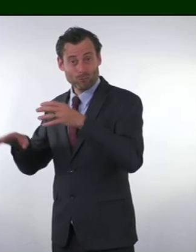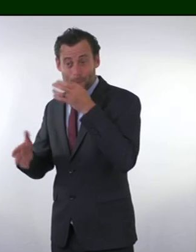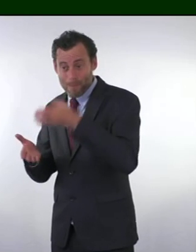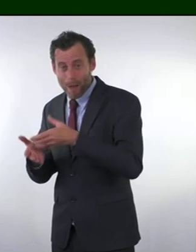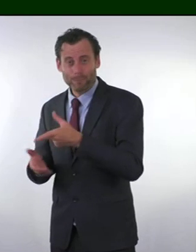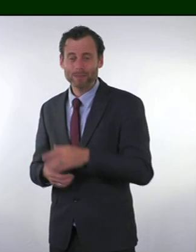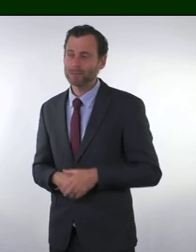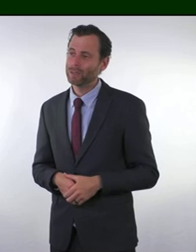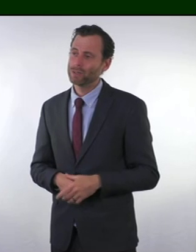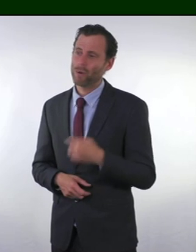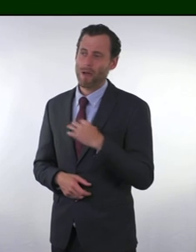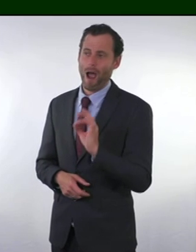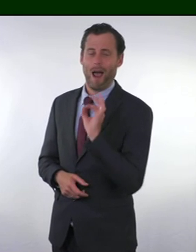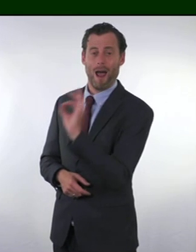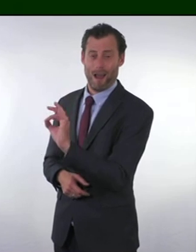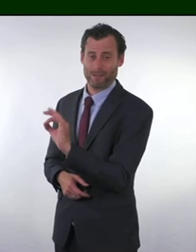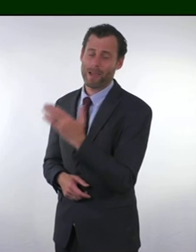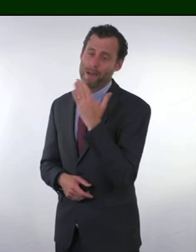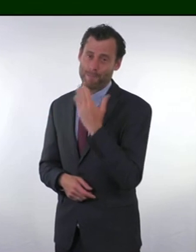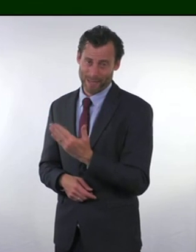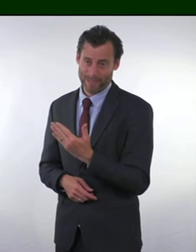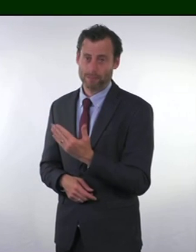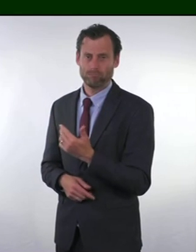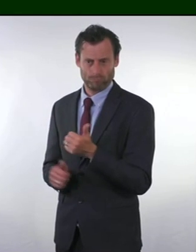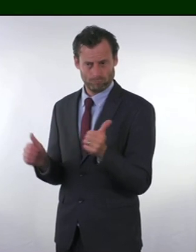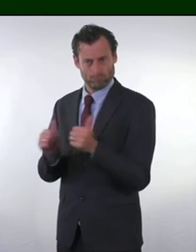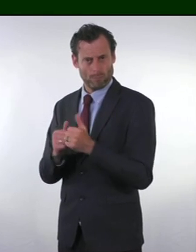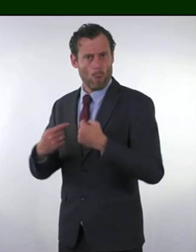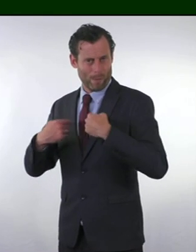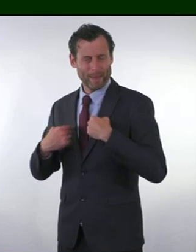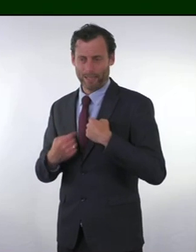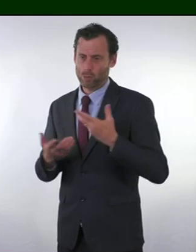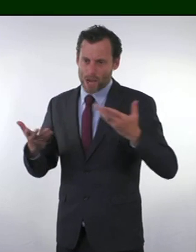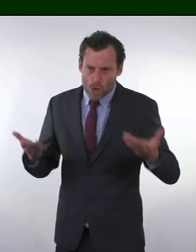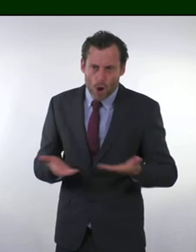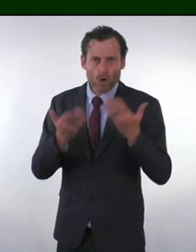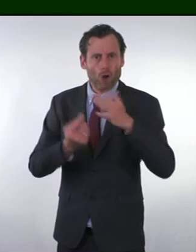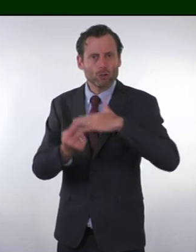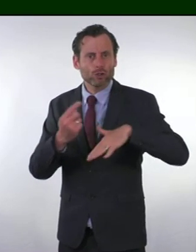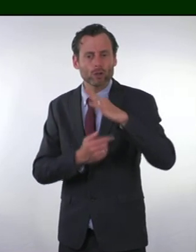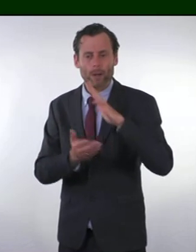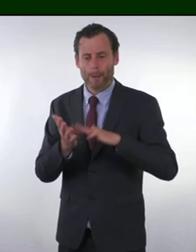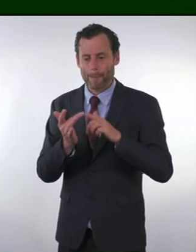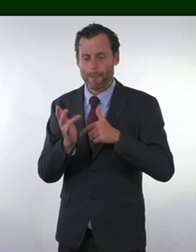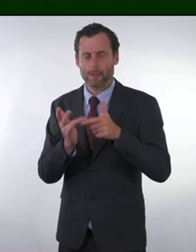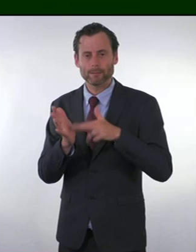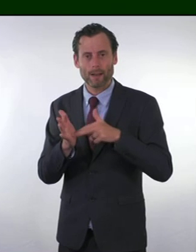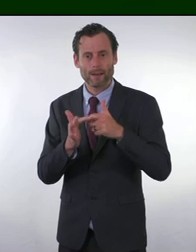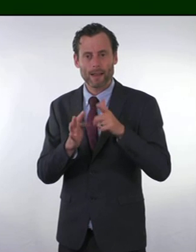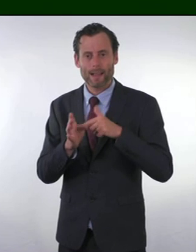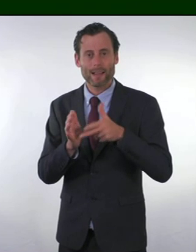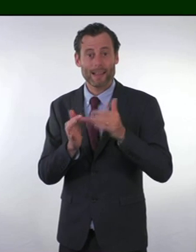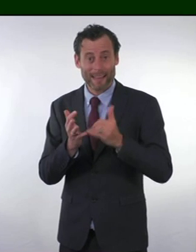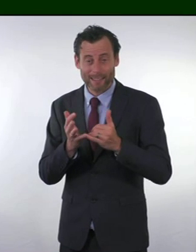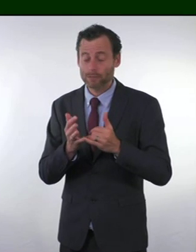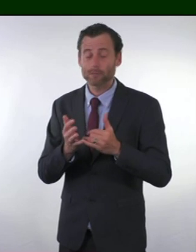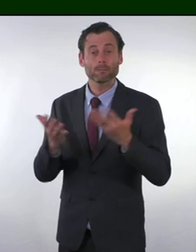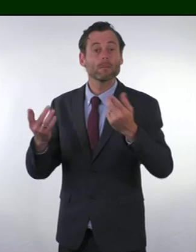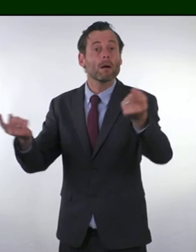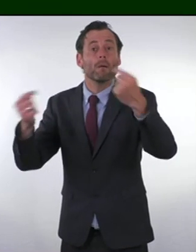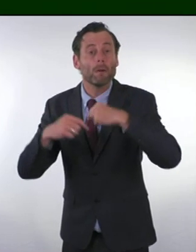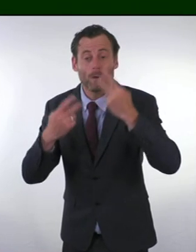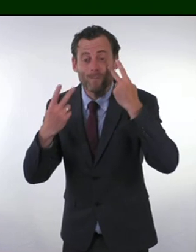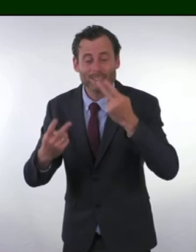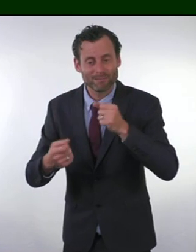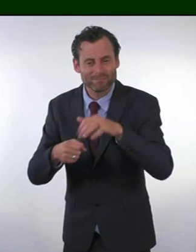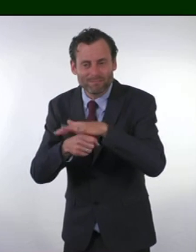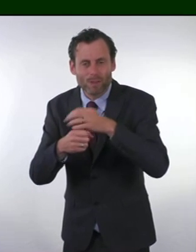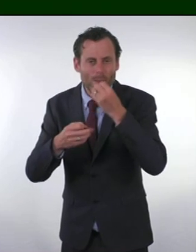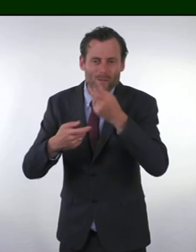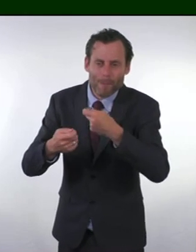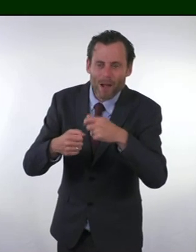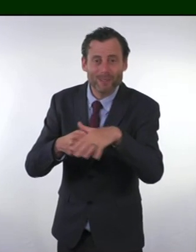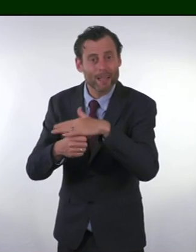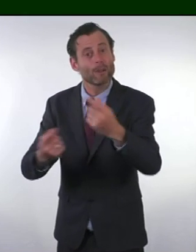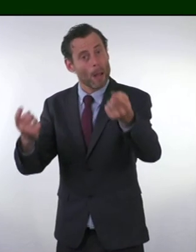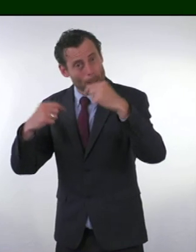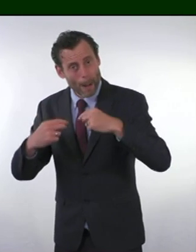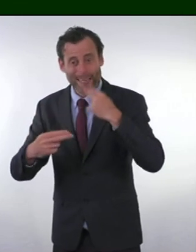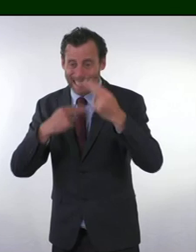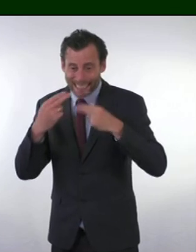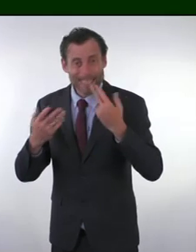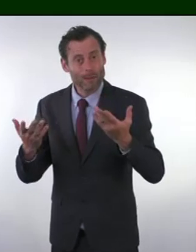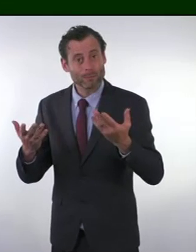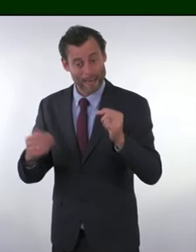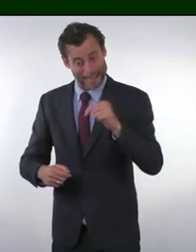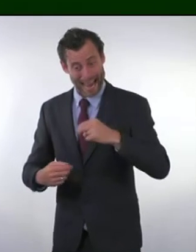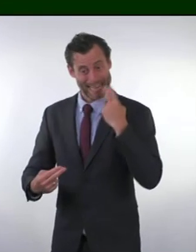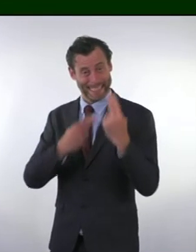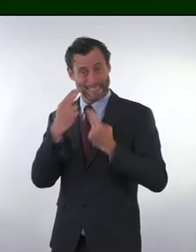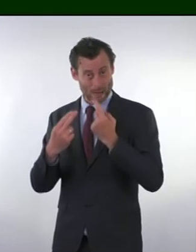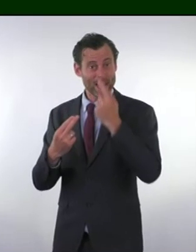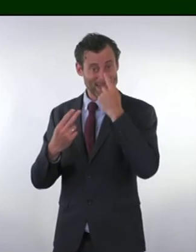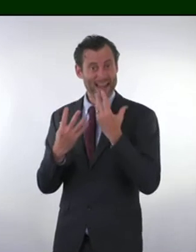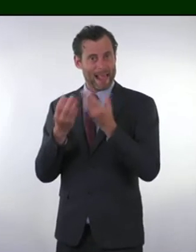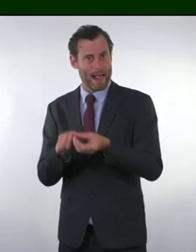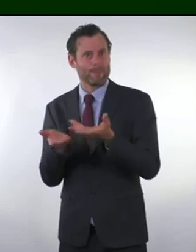Will my right honourable Friend join me in encouraging everybody in Milton Keynes—in fact, anybody who can travel to our wonderful Milton Keynes and market towns—to eat out to help out?